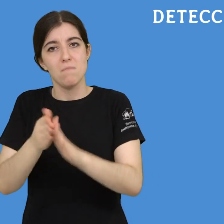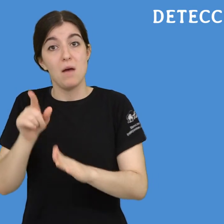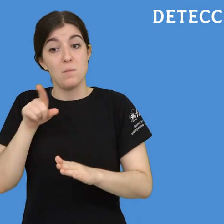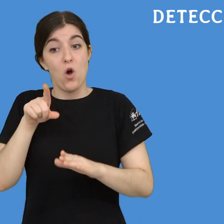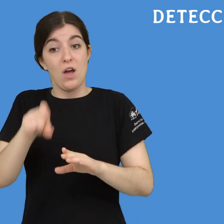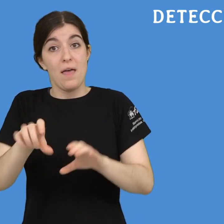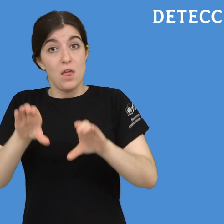cancer